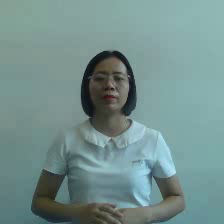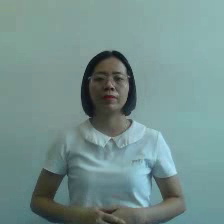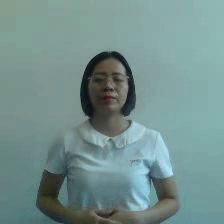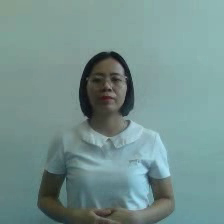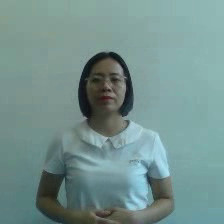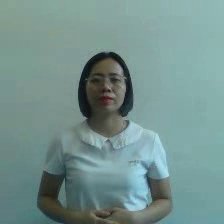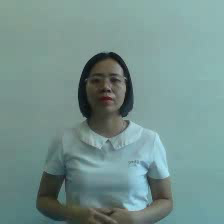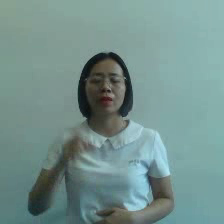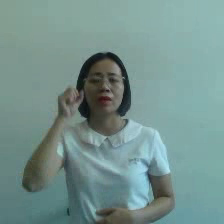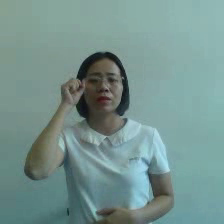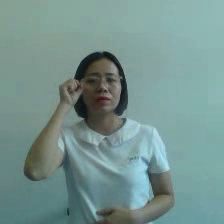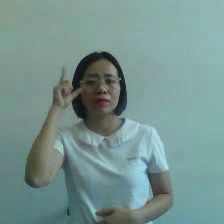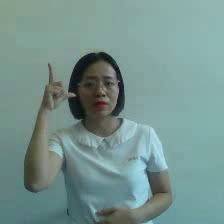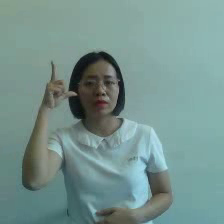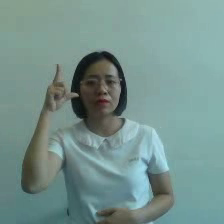Thức dậy